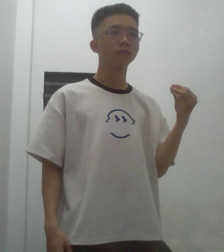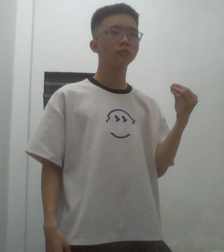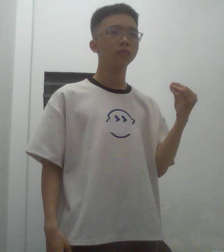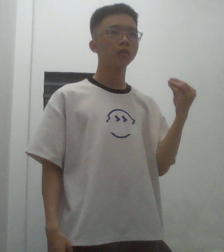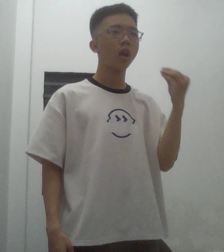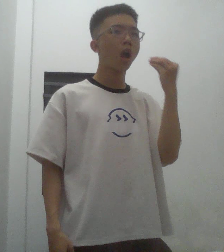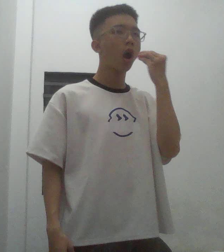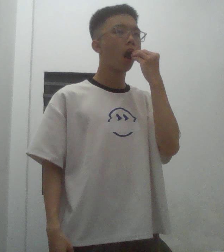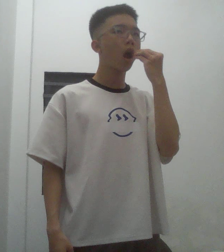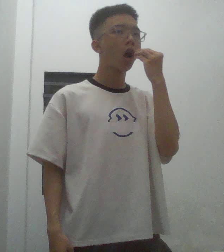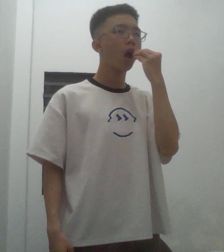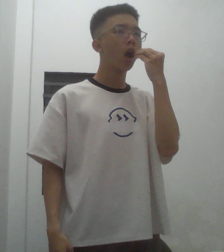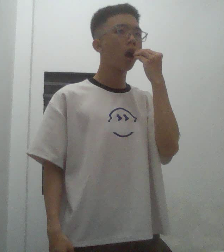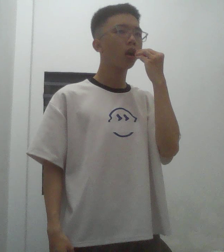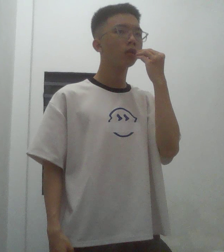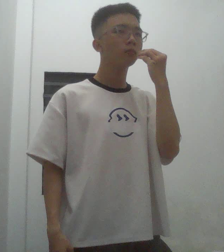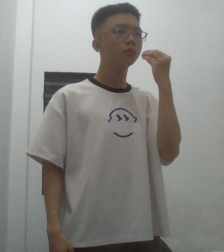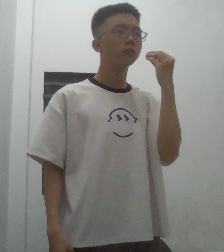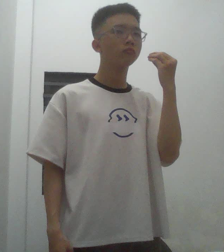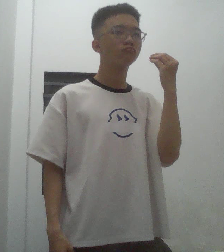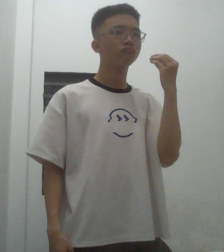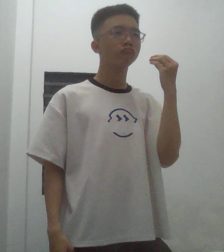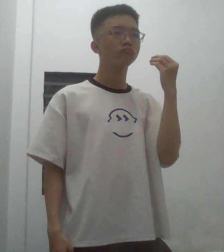an